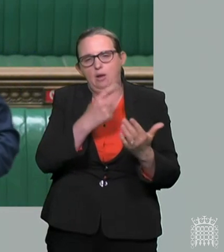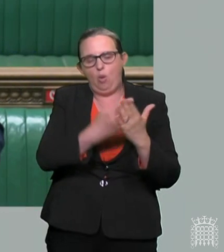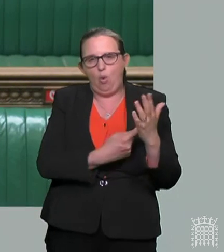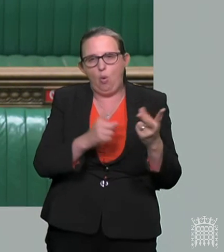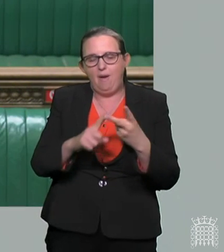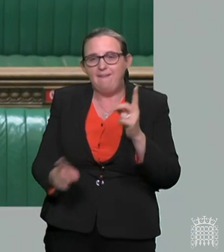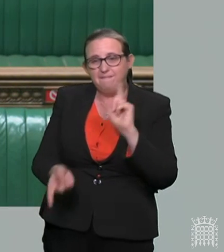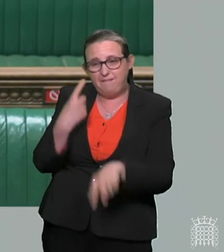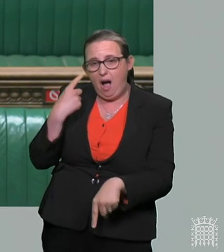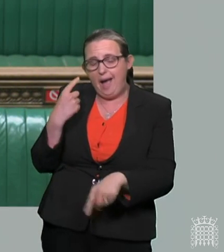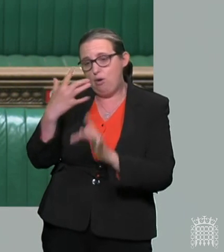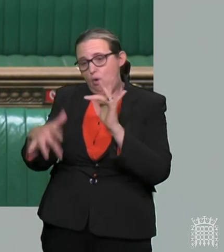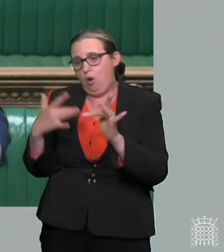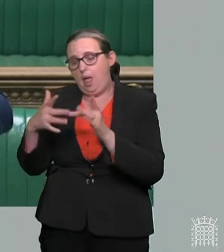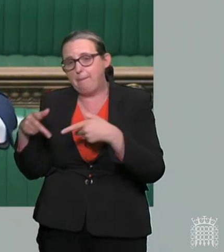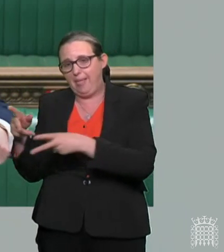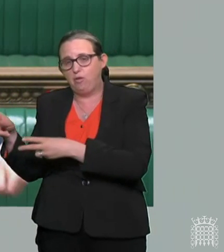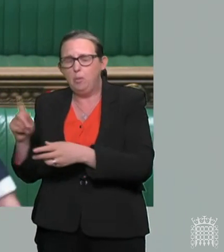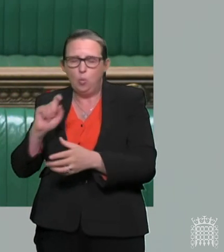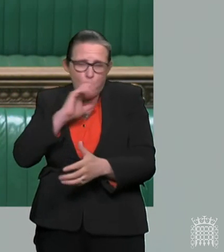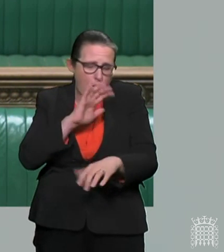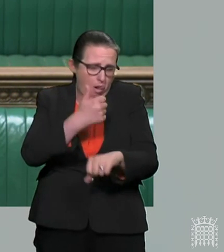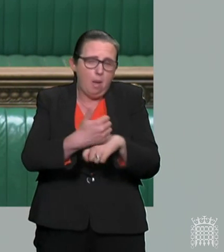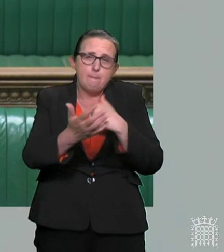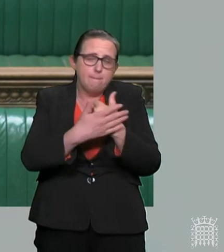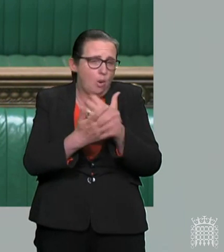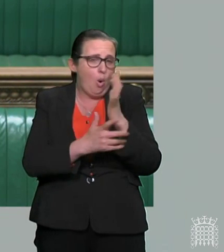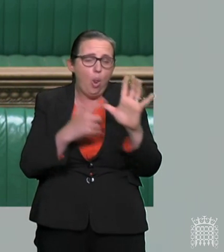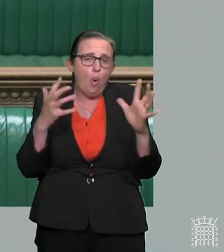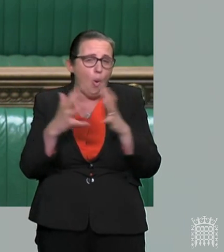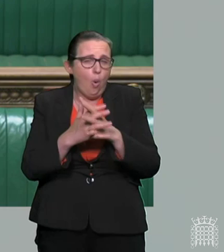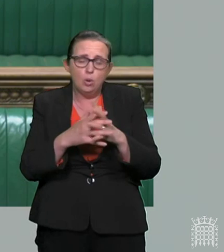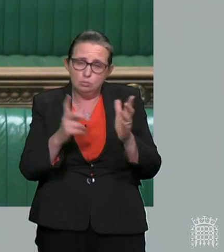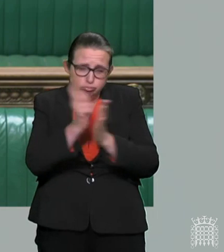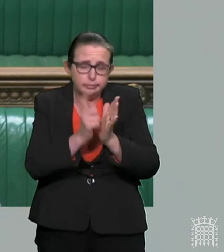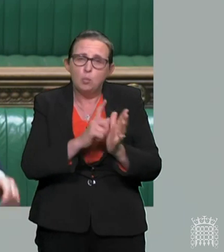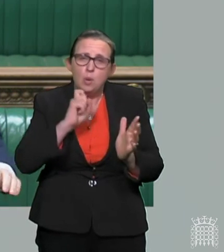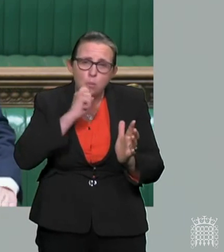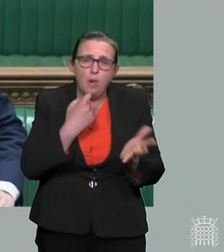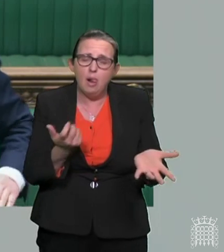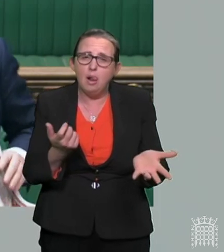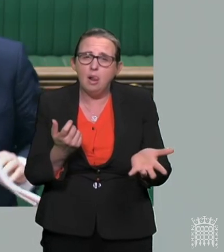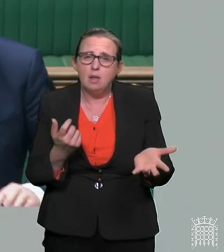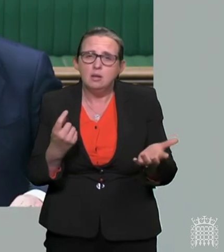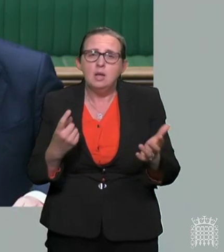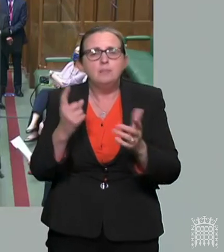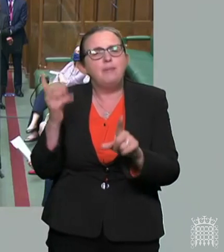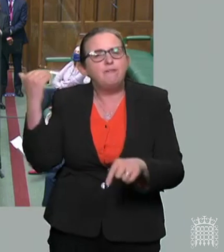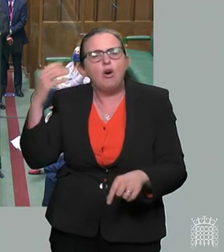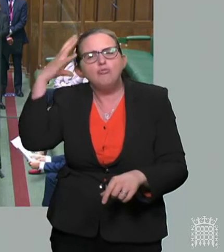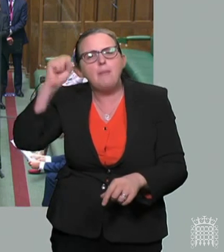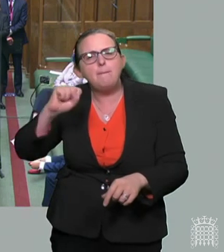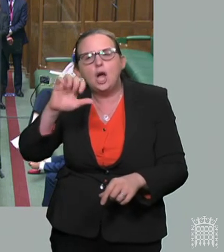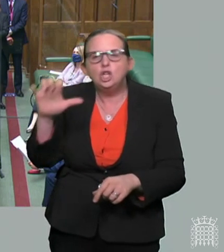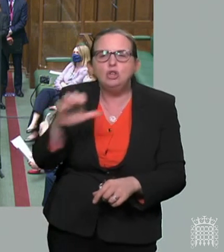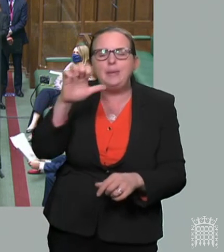By the way, we will use more legislation if we have to, just as we used the threat of legislation to stop the European super league.